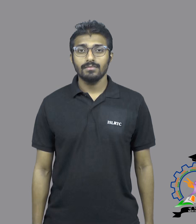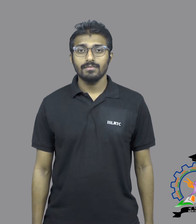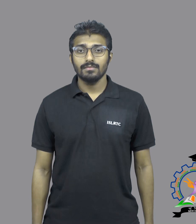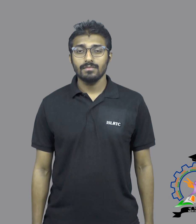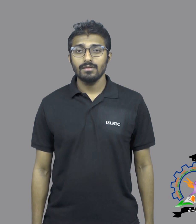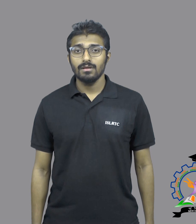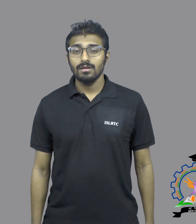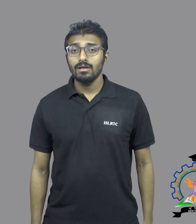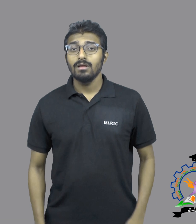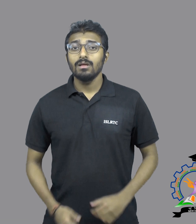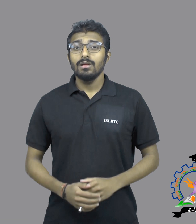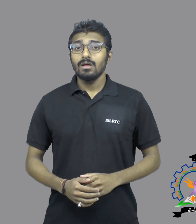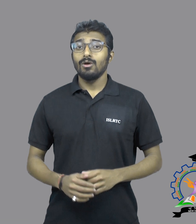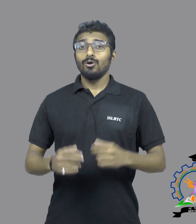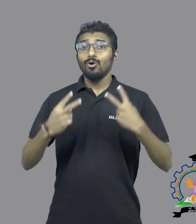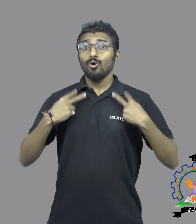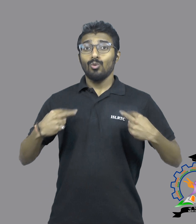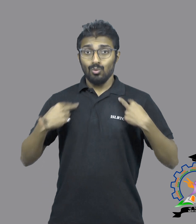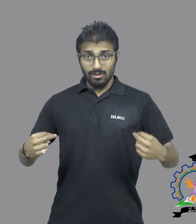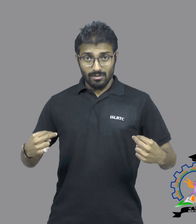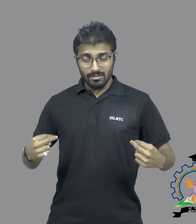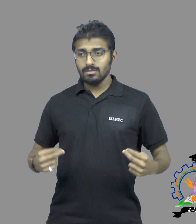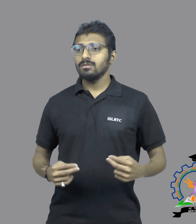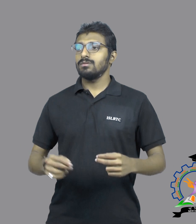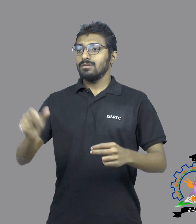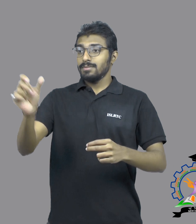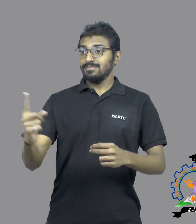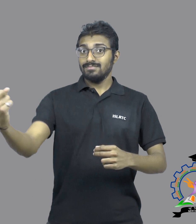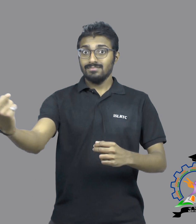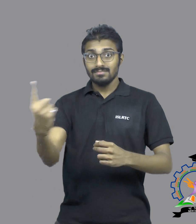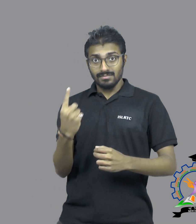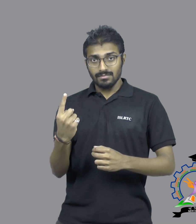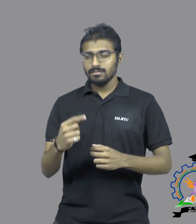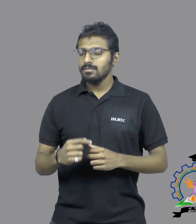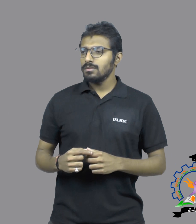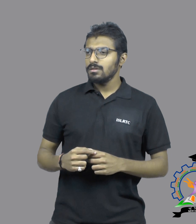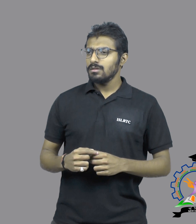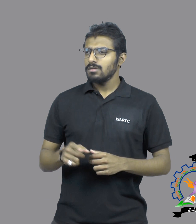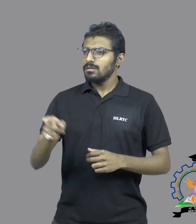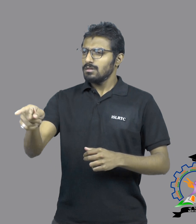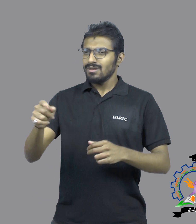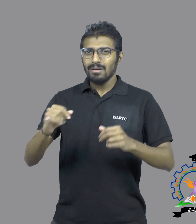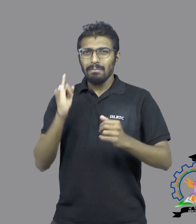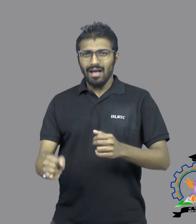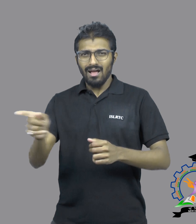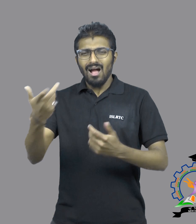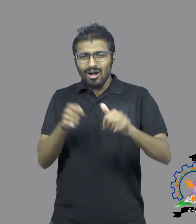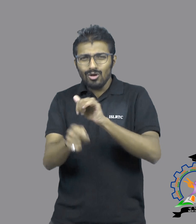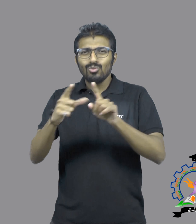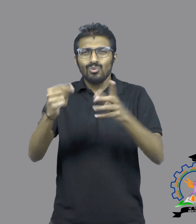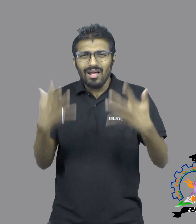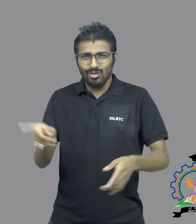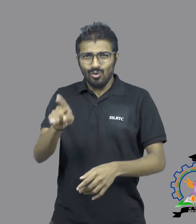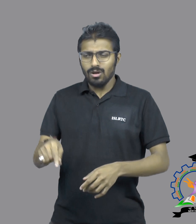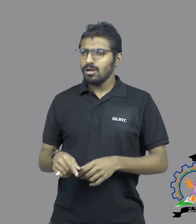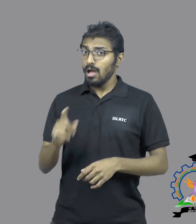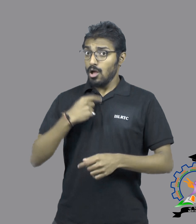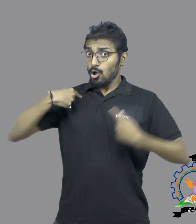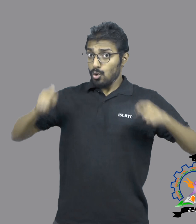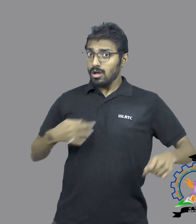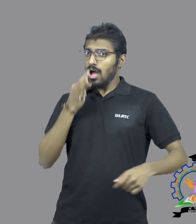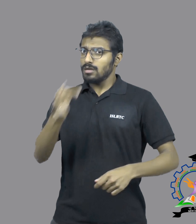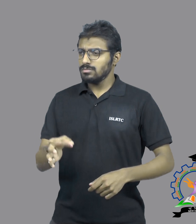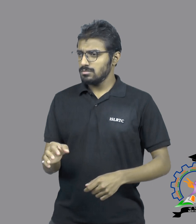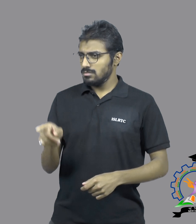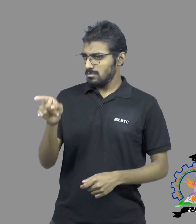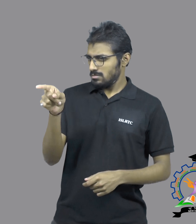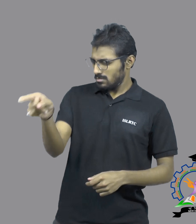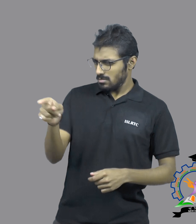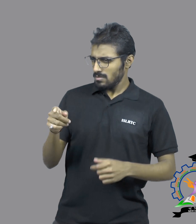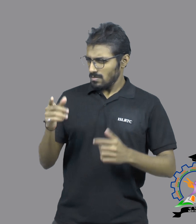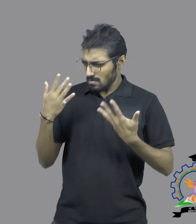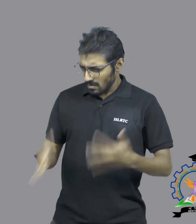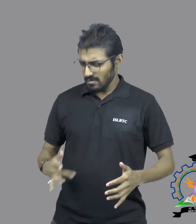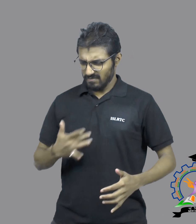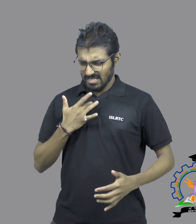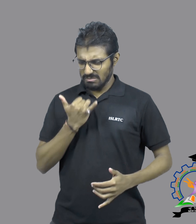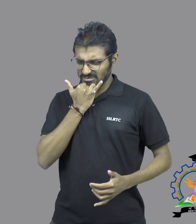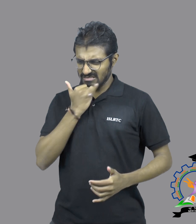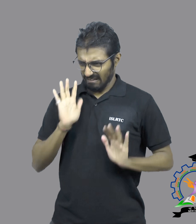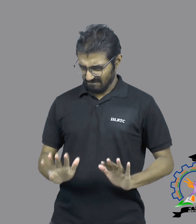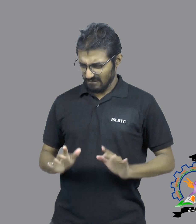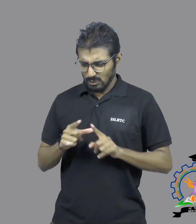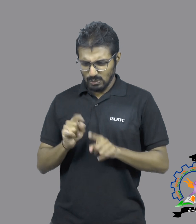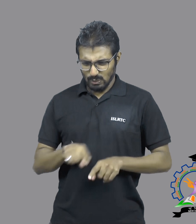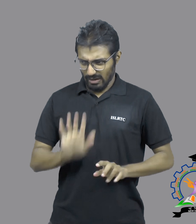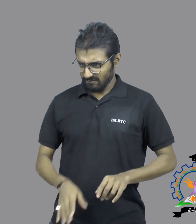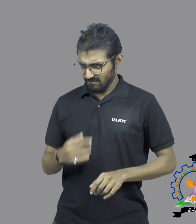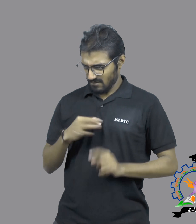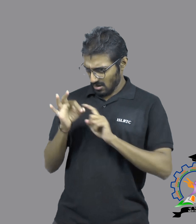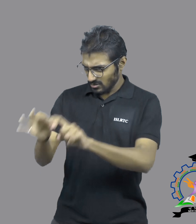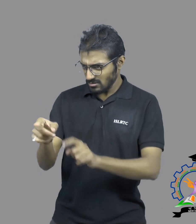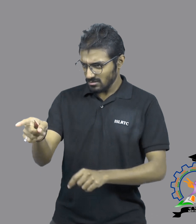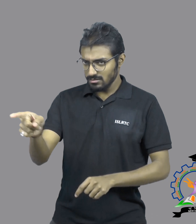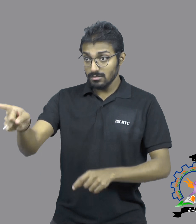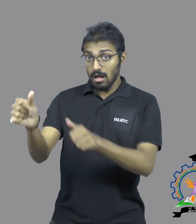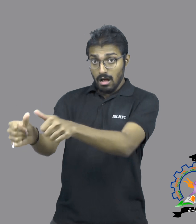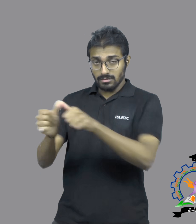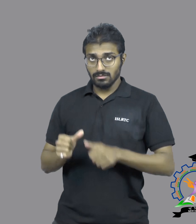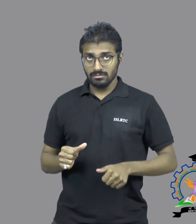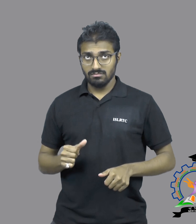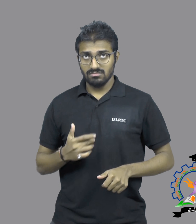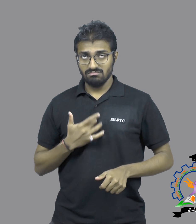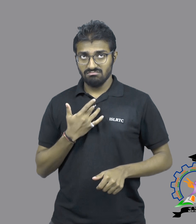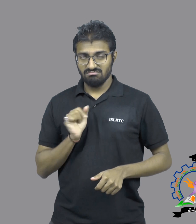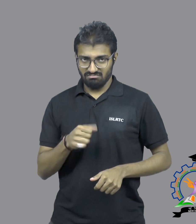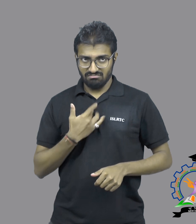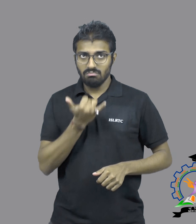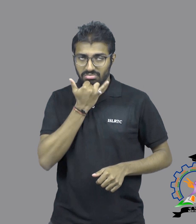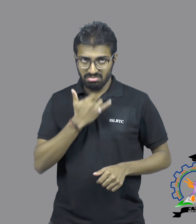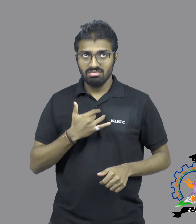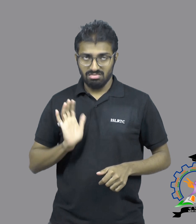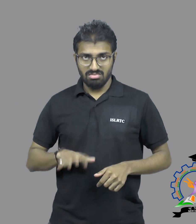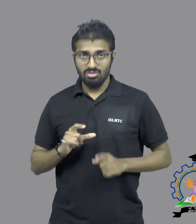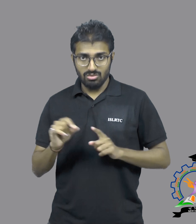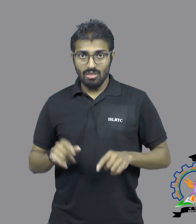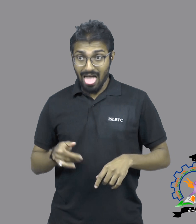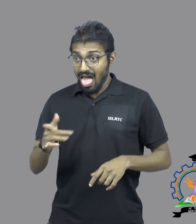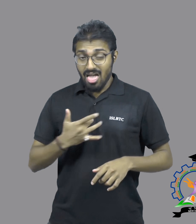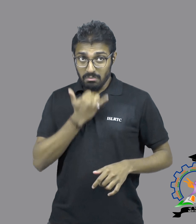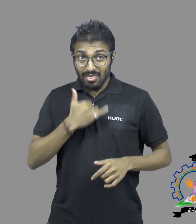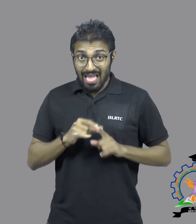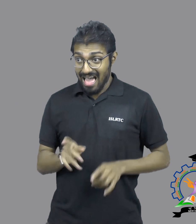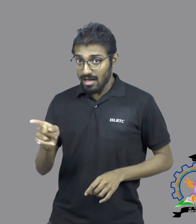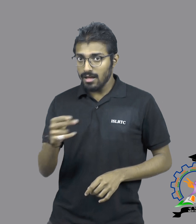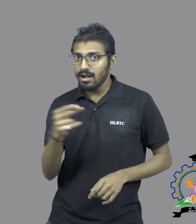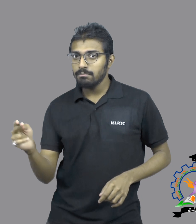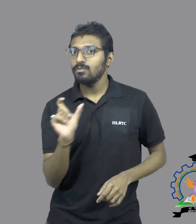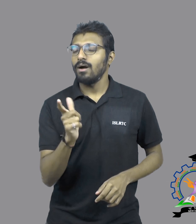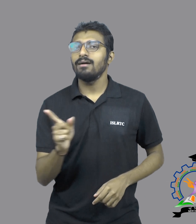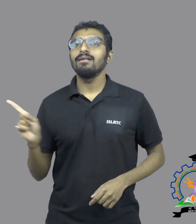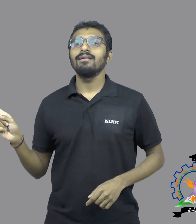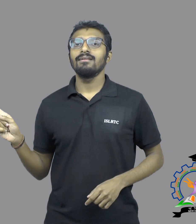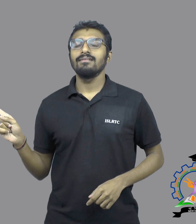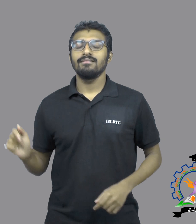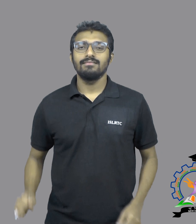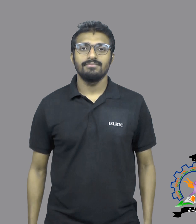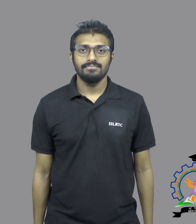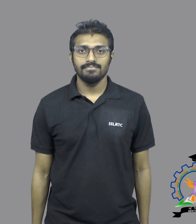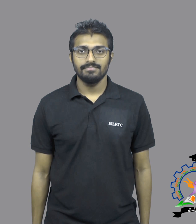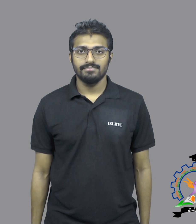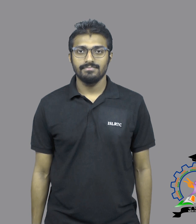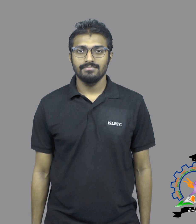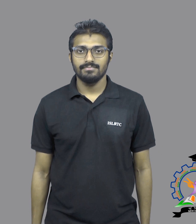Guilt